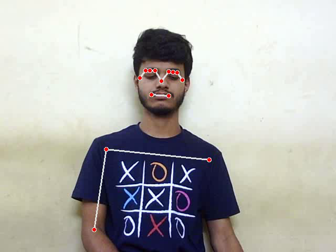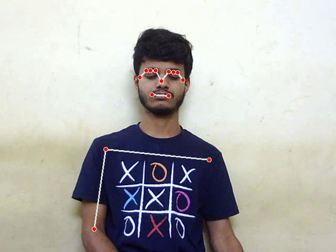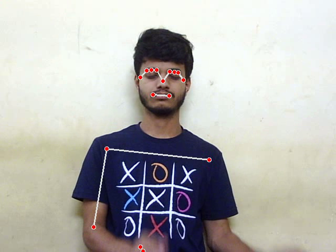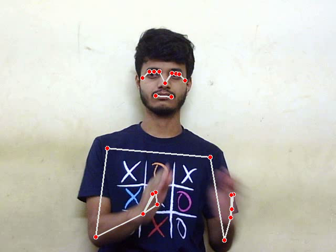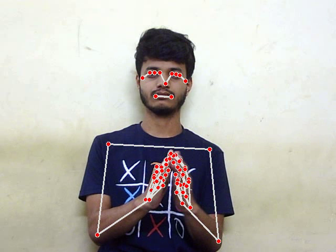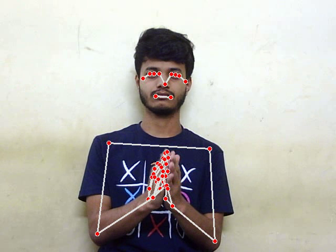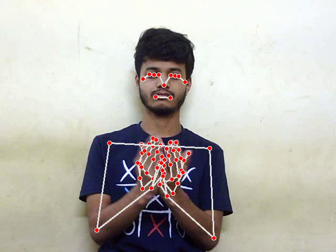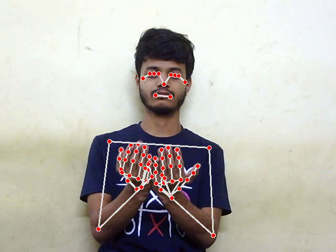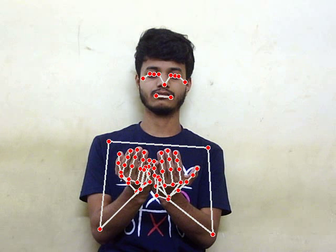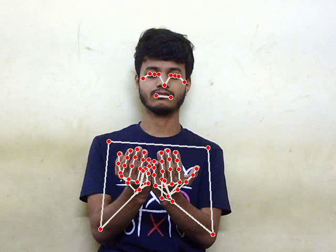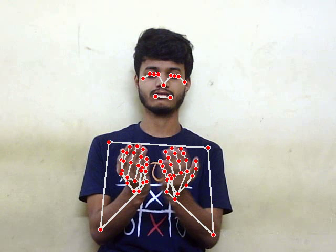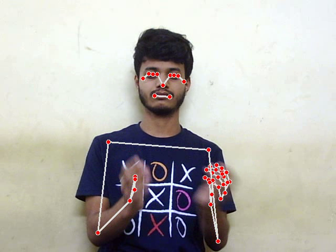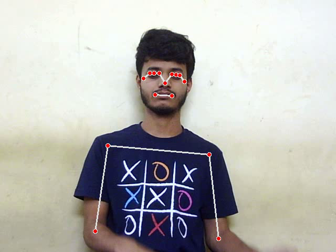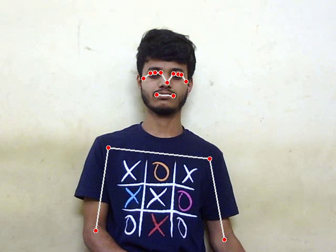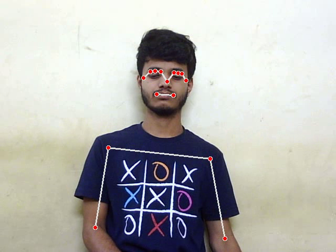book